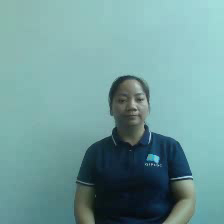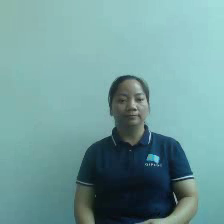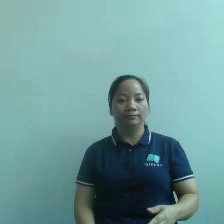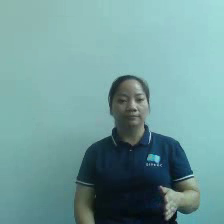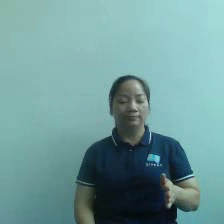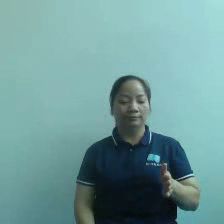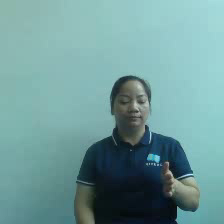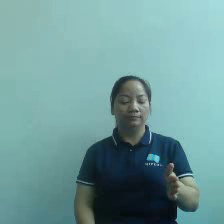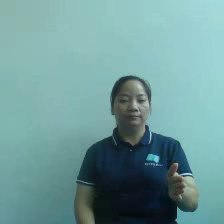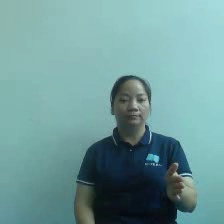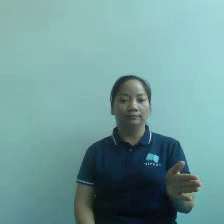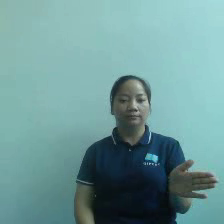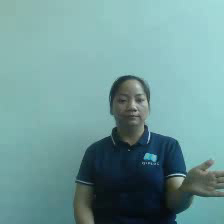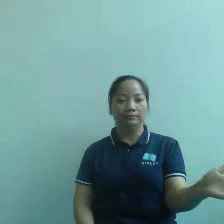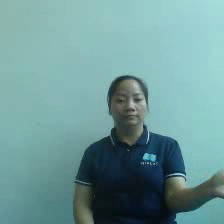Rẽ trái